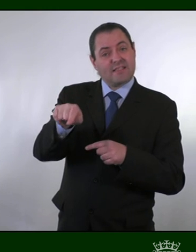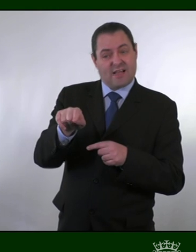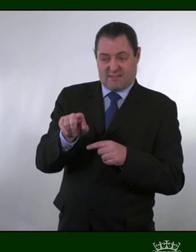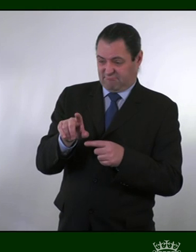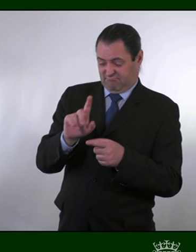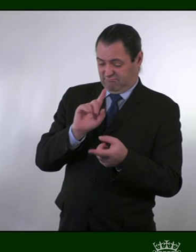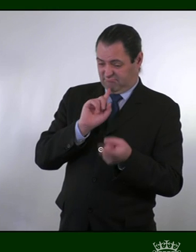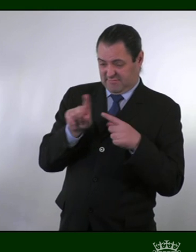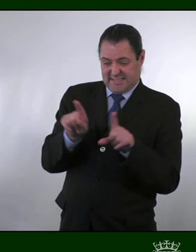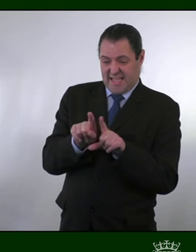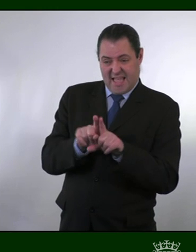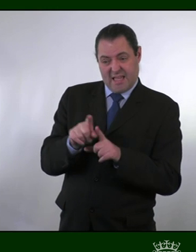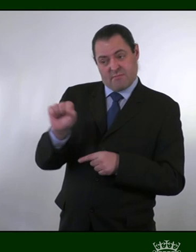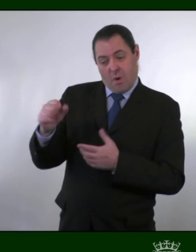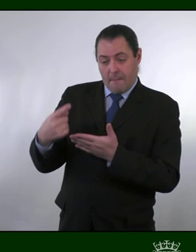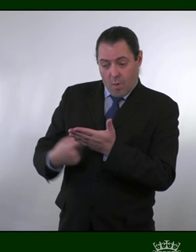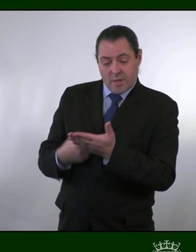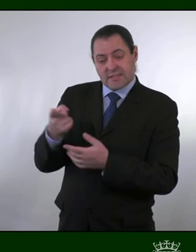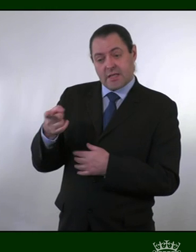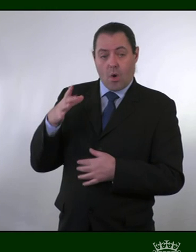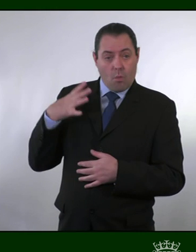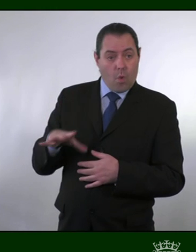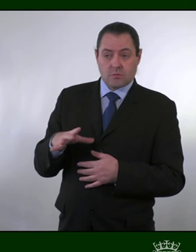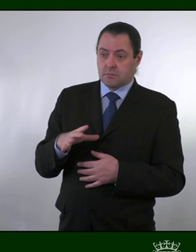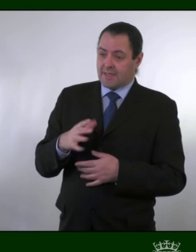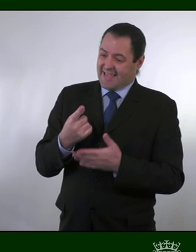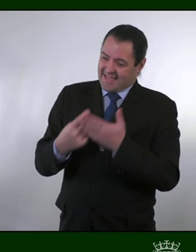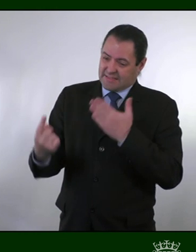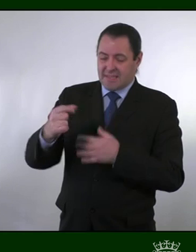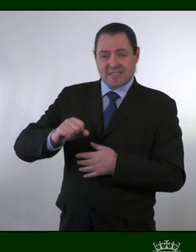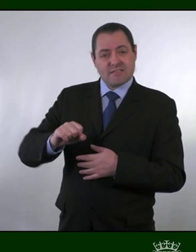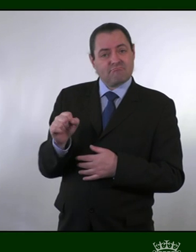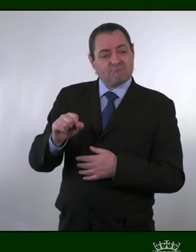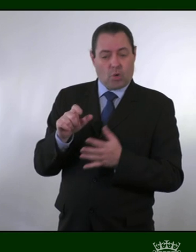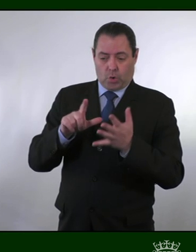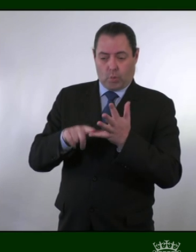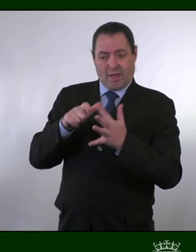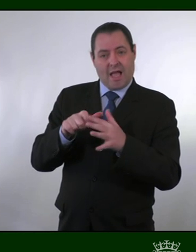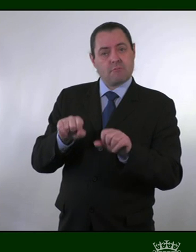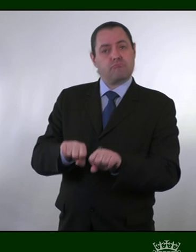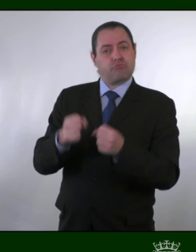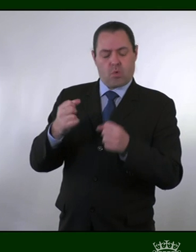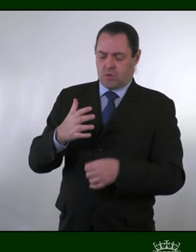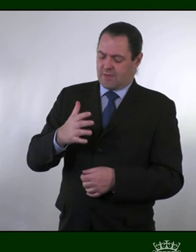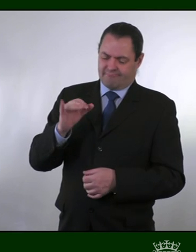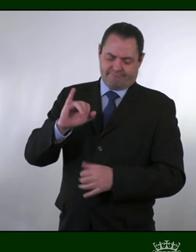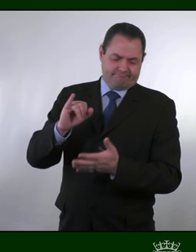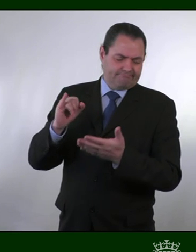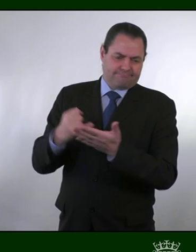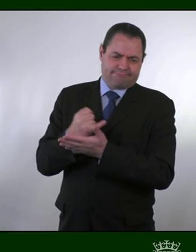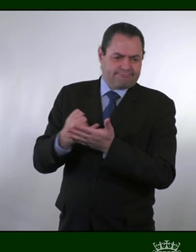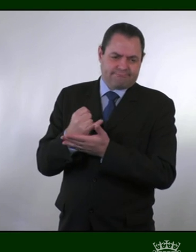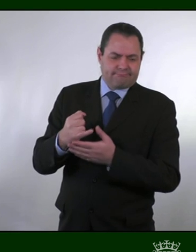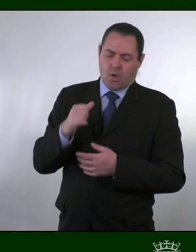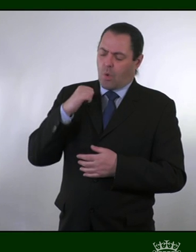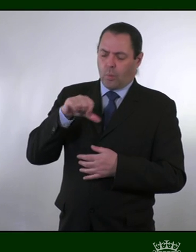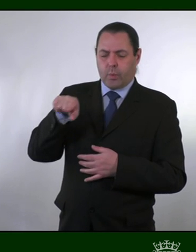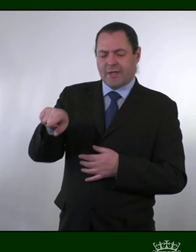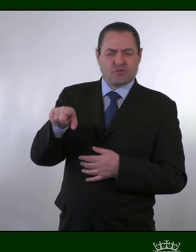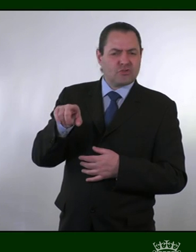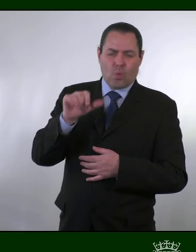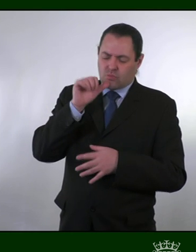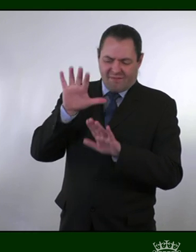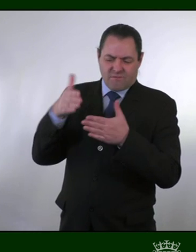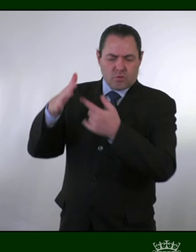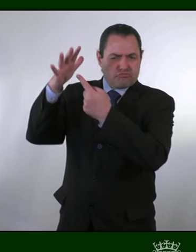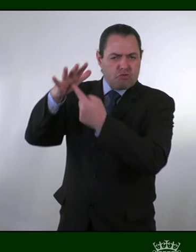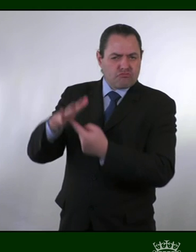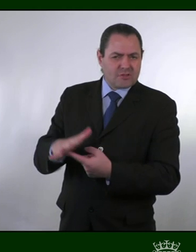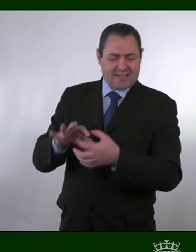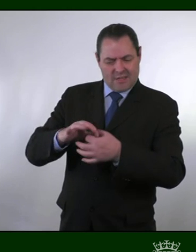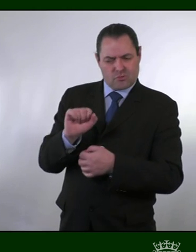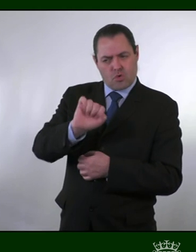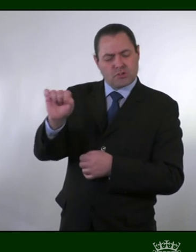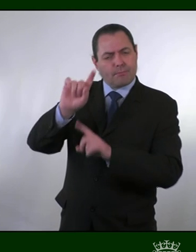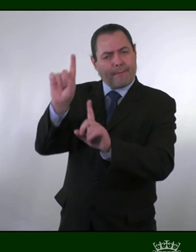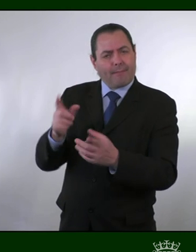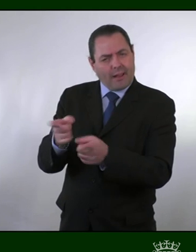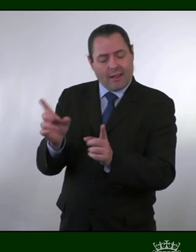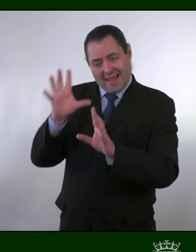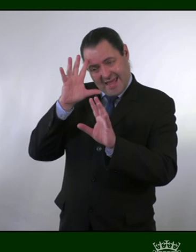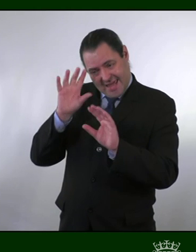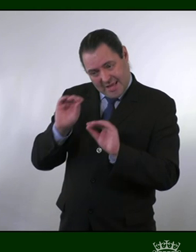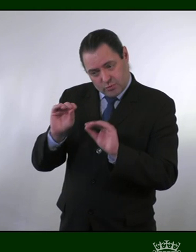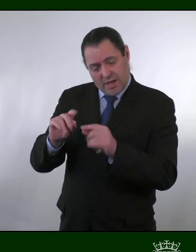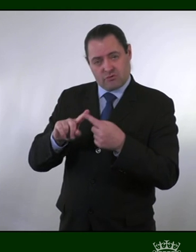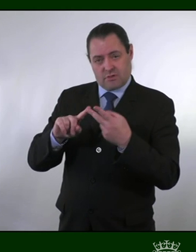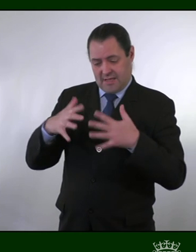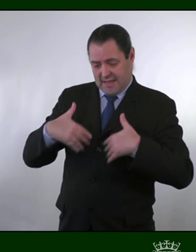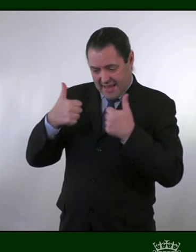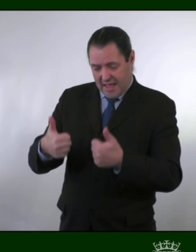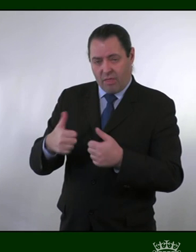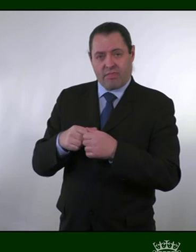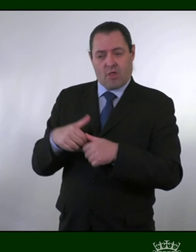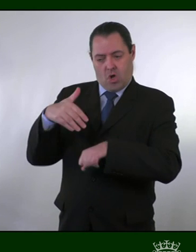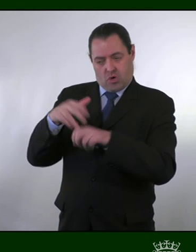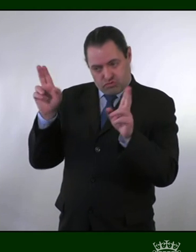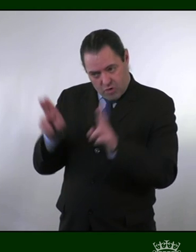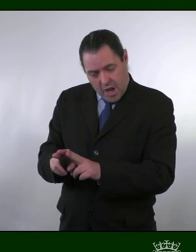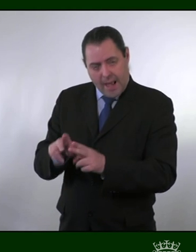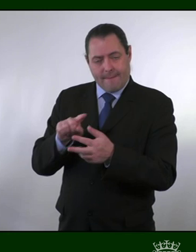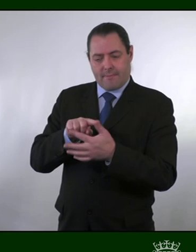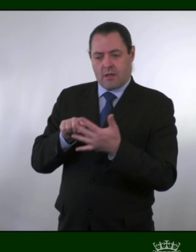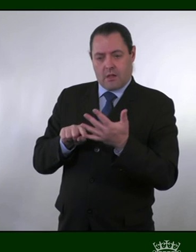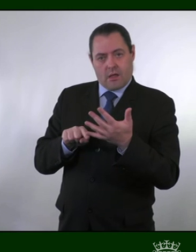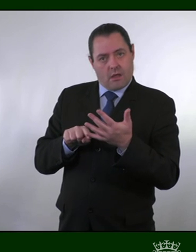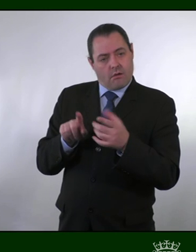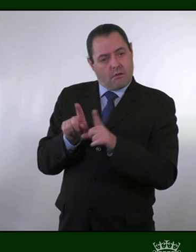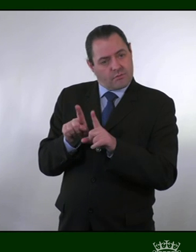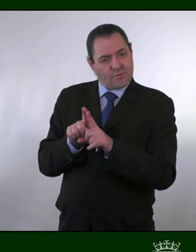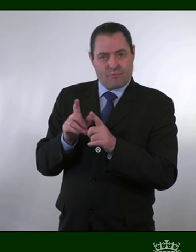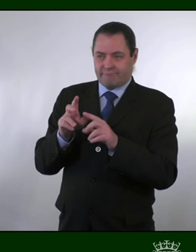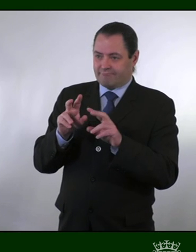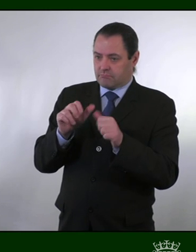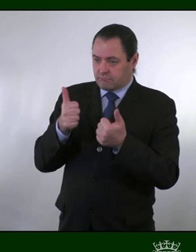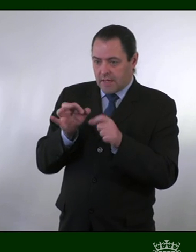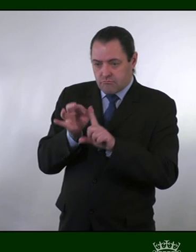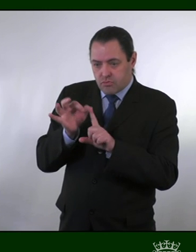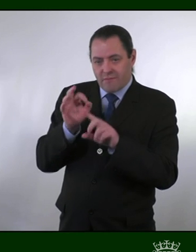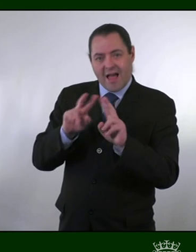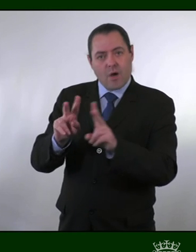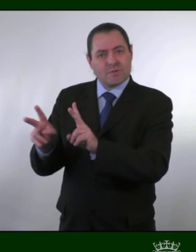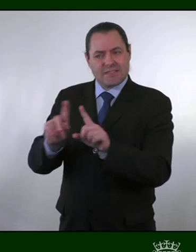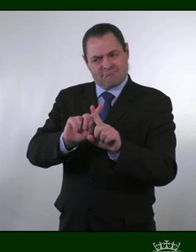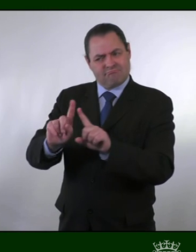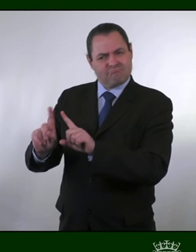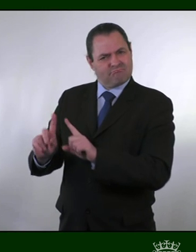I do think that his policies of wanting to break up the Union are a disaster and I wish that he and his party would focus on the real priorities of the people of Scotland—on education, on health, on tackling crime, on housing, and on the issues that matter to all our people.